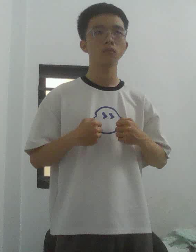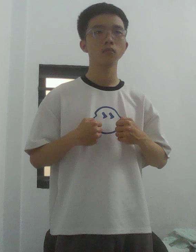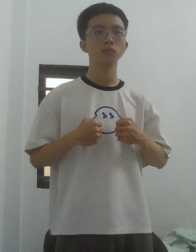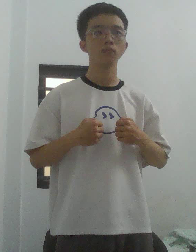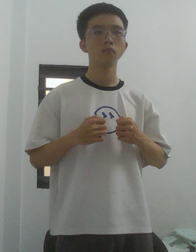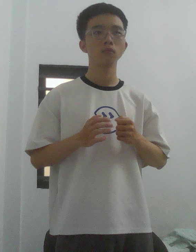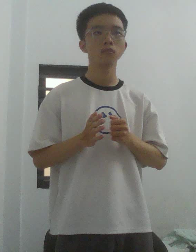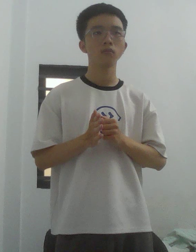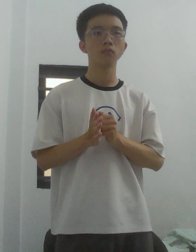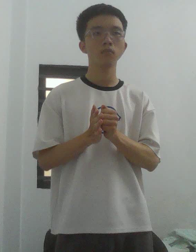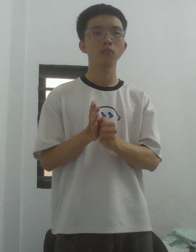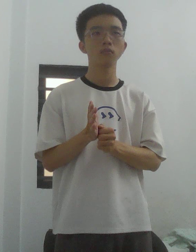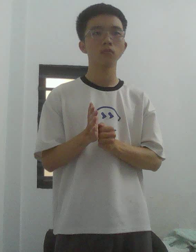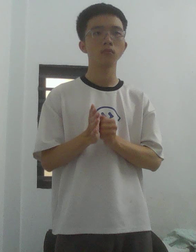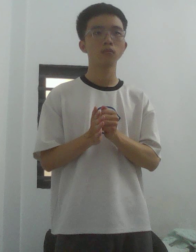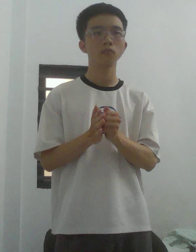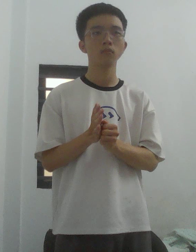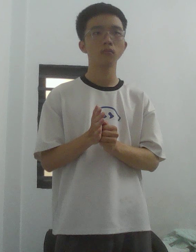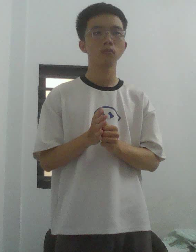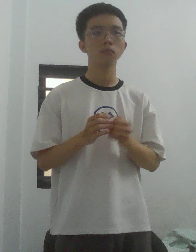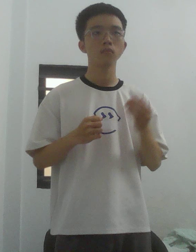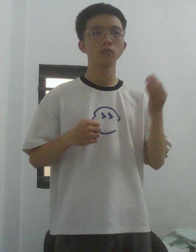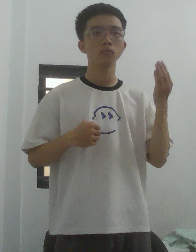thang truoc